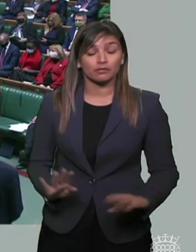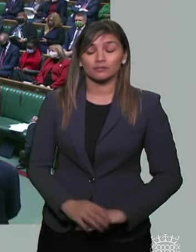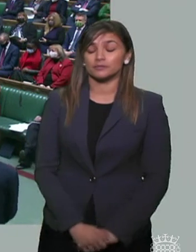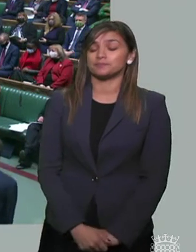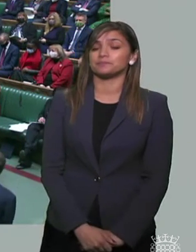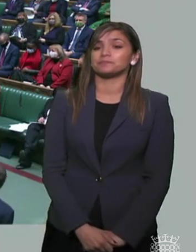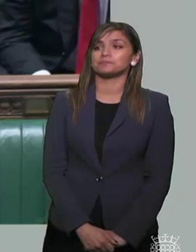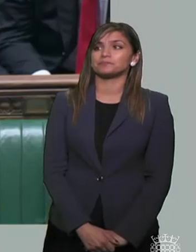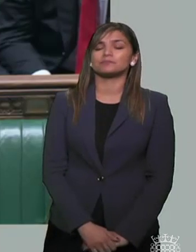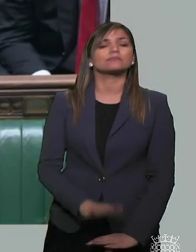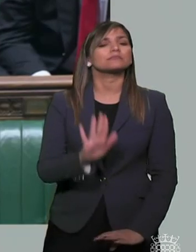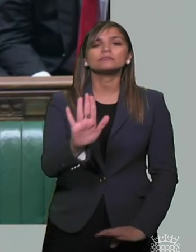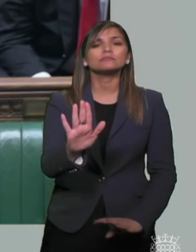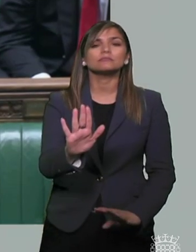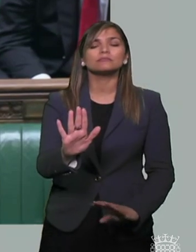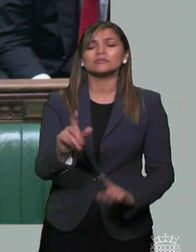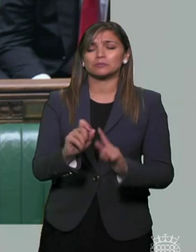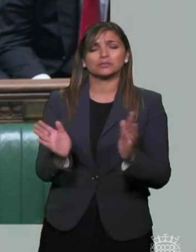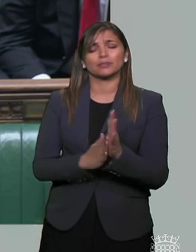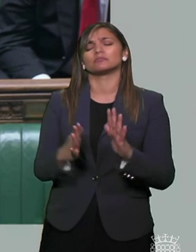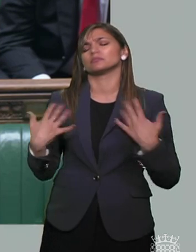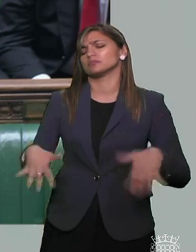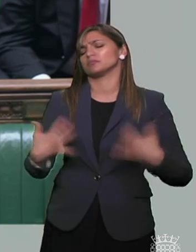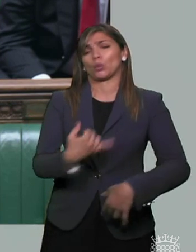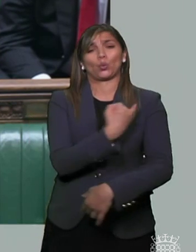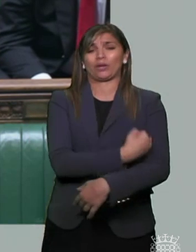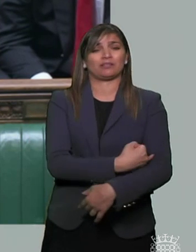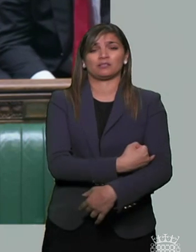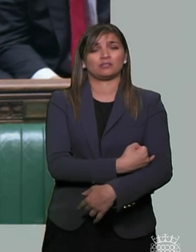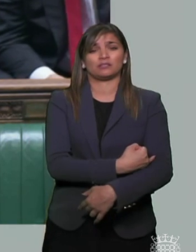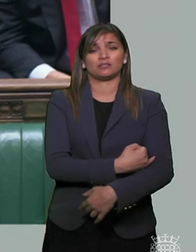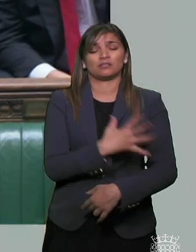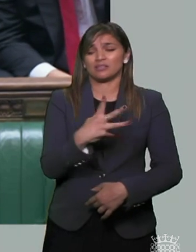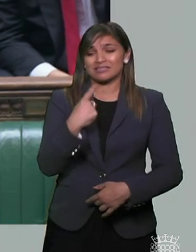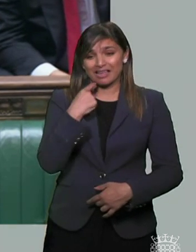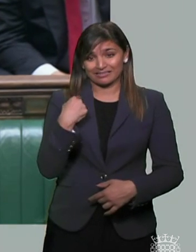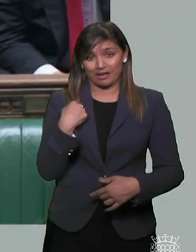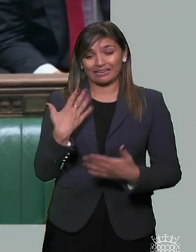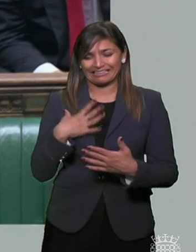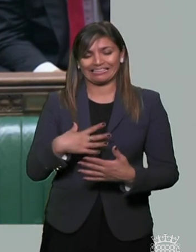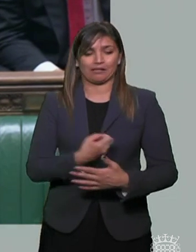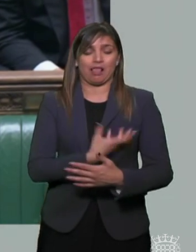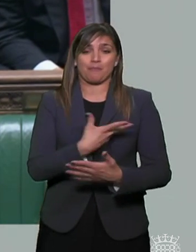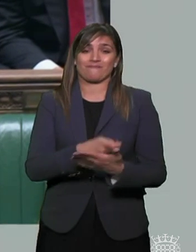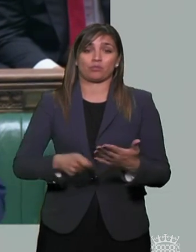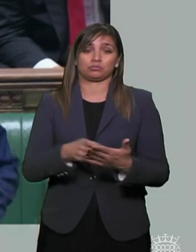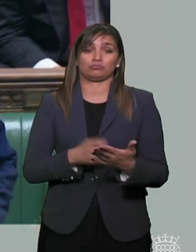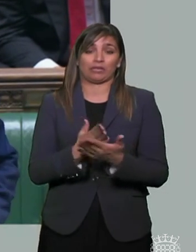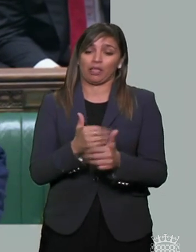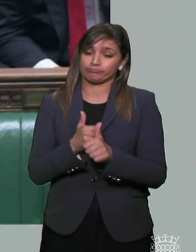The Prime Minister is so weak that, without Labour votes last night, vital public health measures would not have got through—